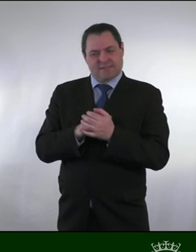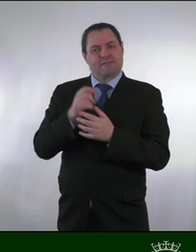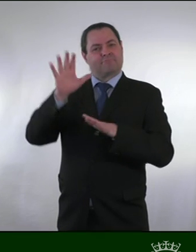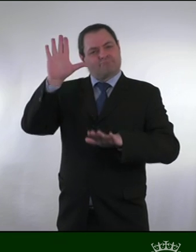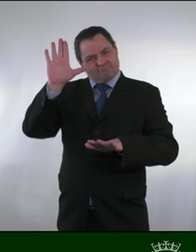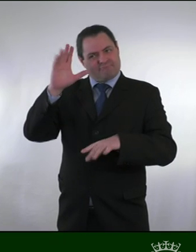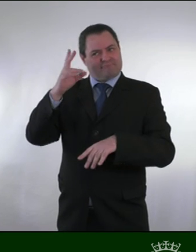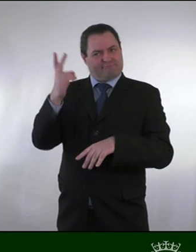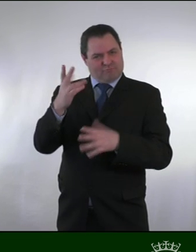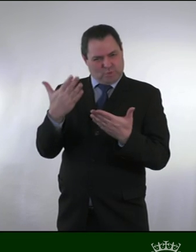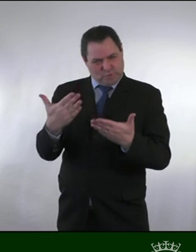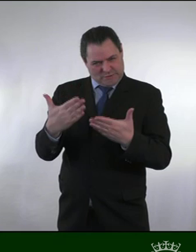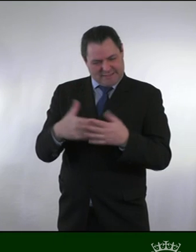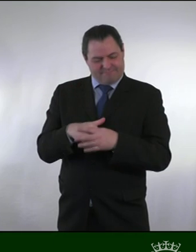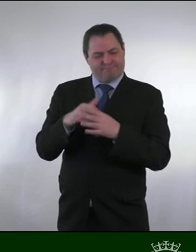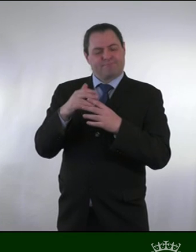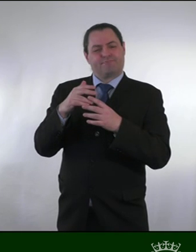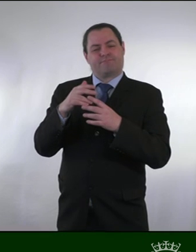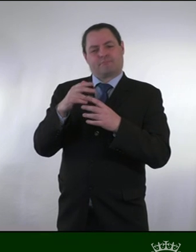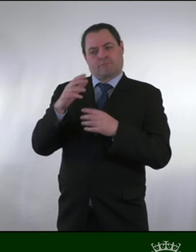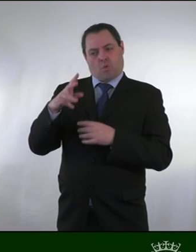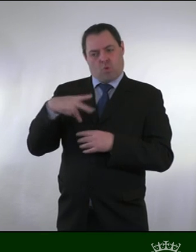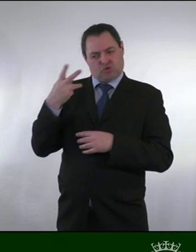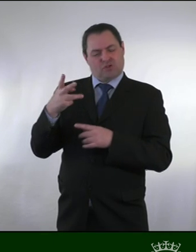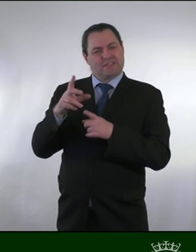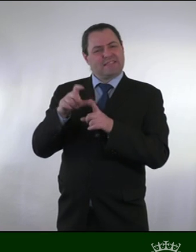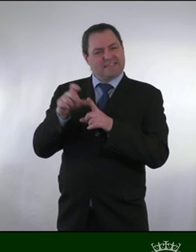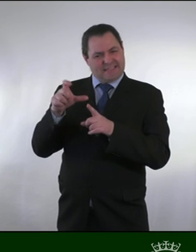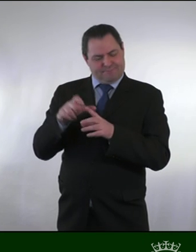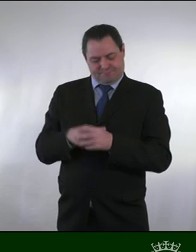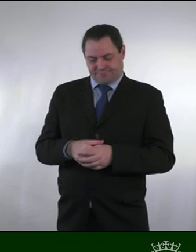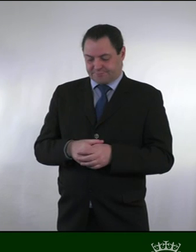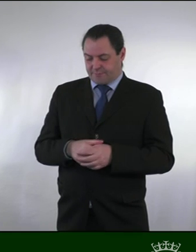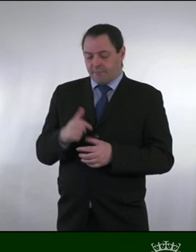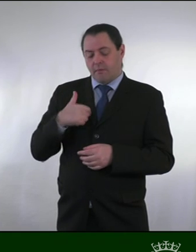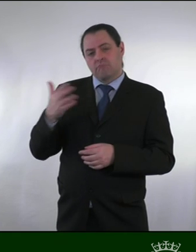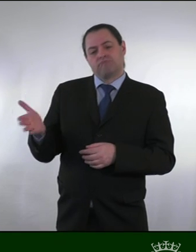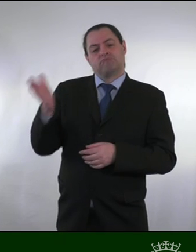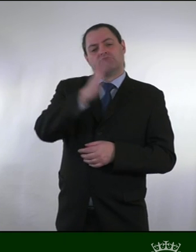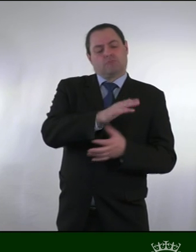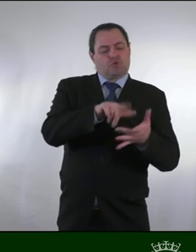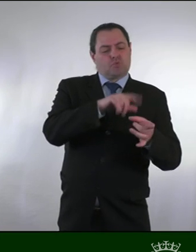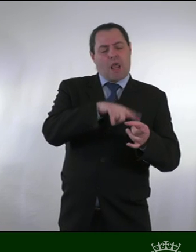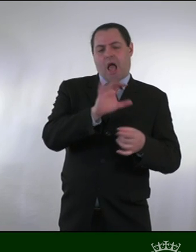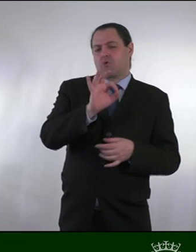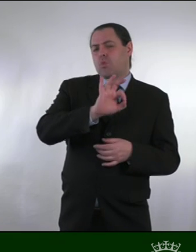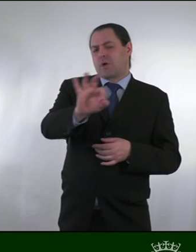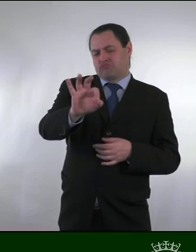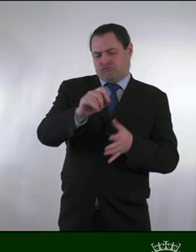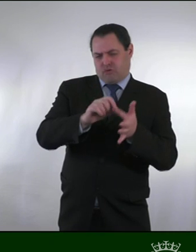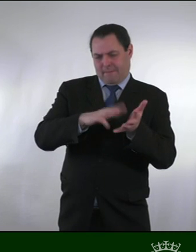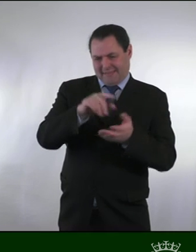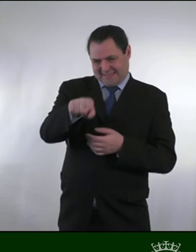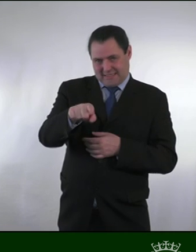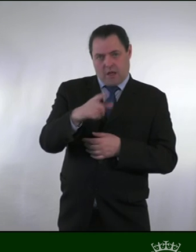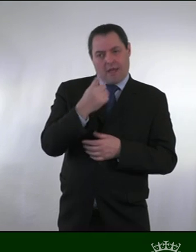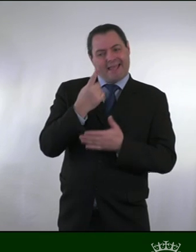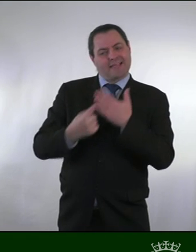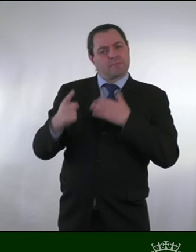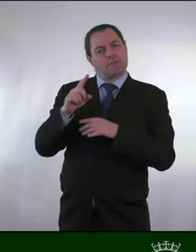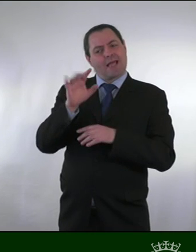In answer to my question in July, the Prime Minister promised an independent inquiry into the UK’s response to covid.